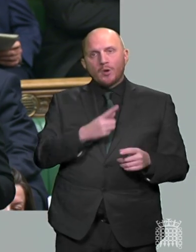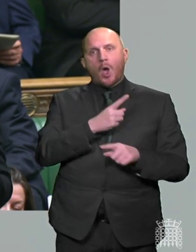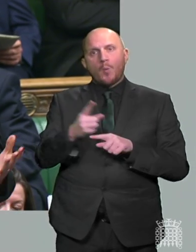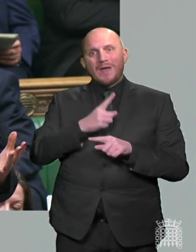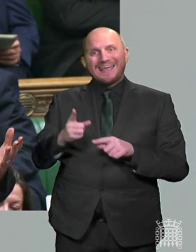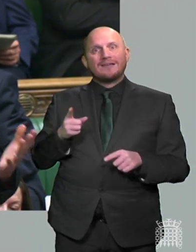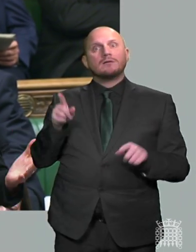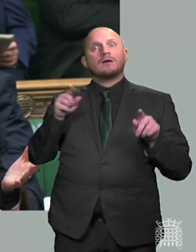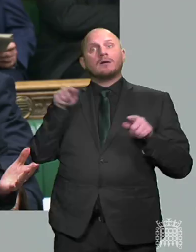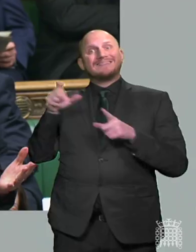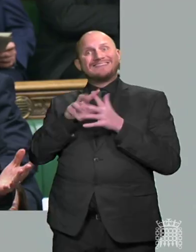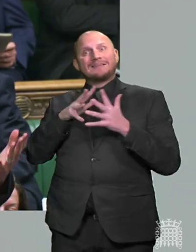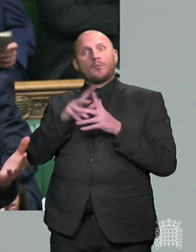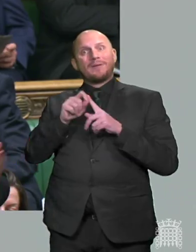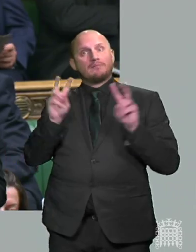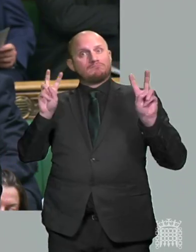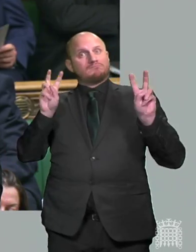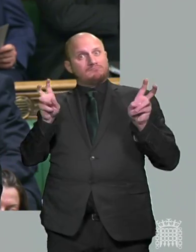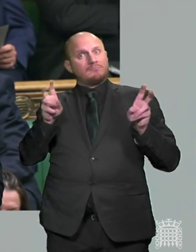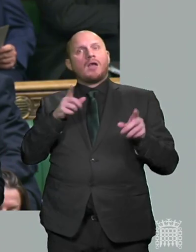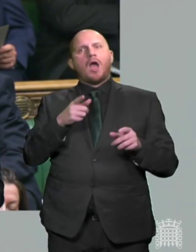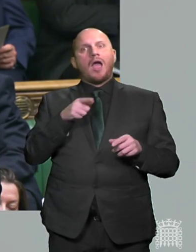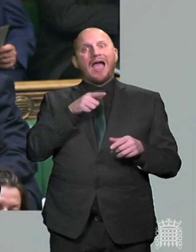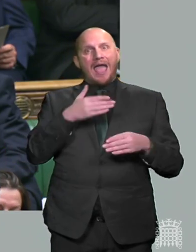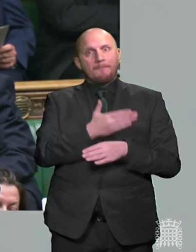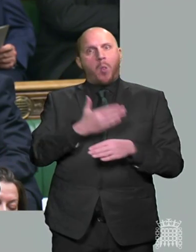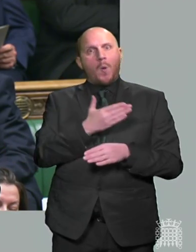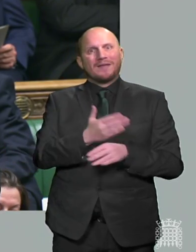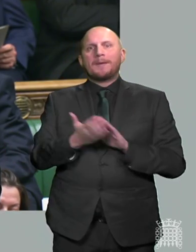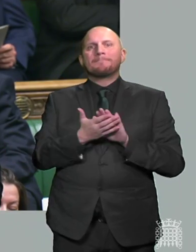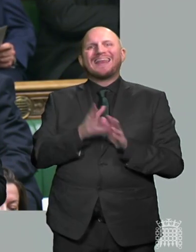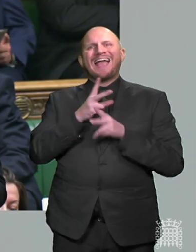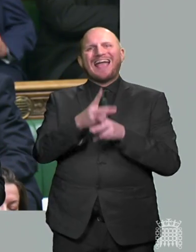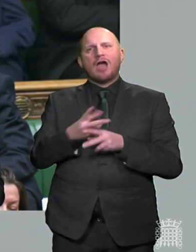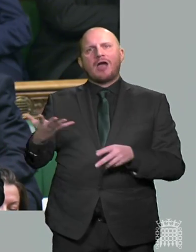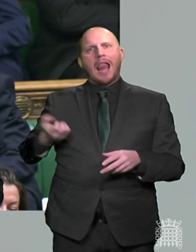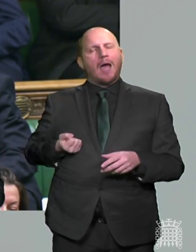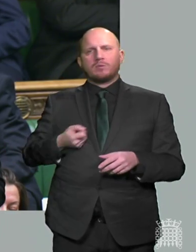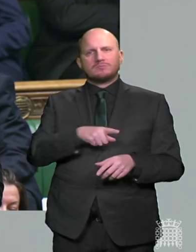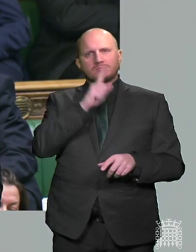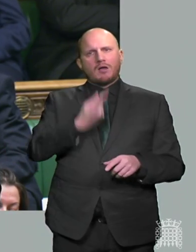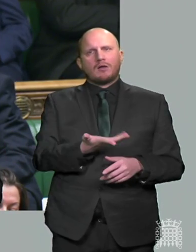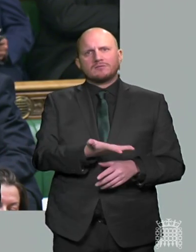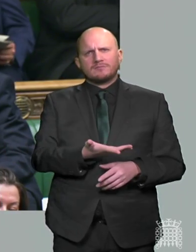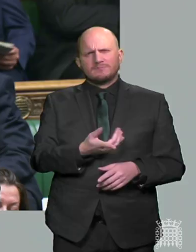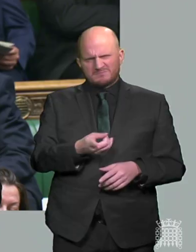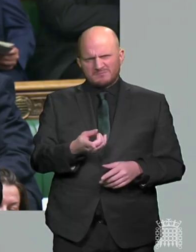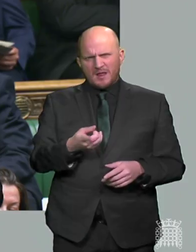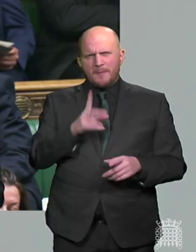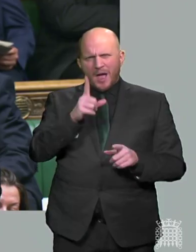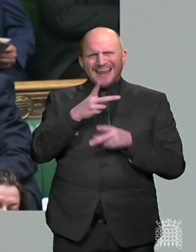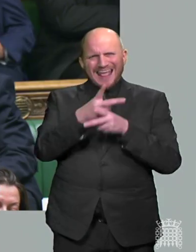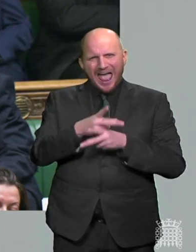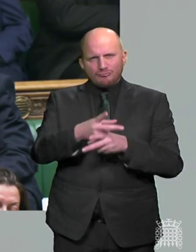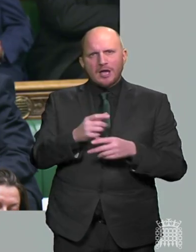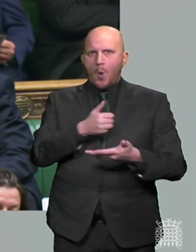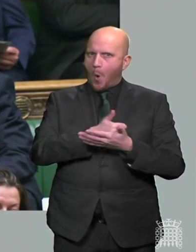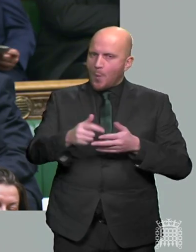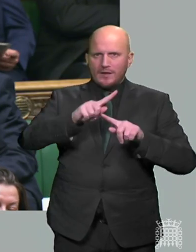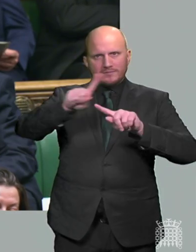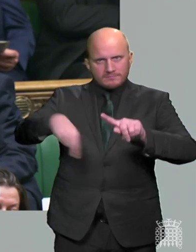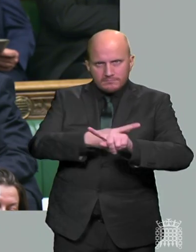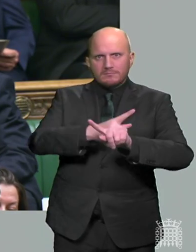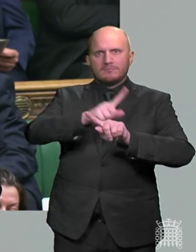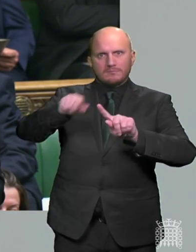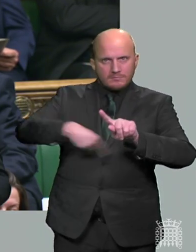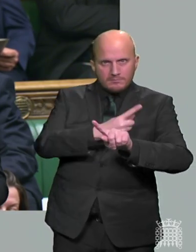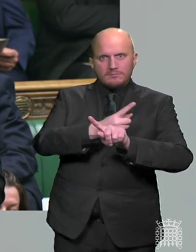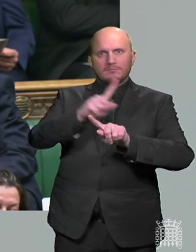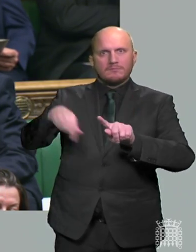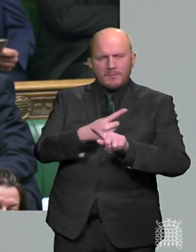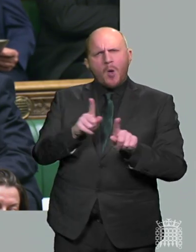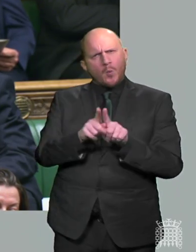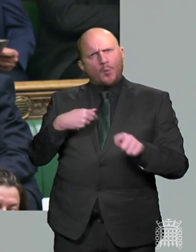Caring never stops, so can the Prime Minister explain to me the rationale behind that decision, given that we are trying to get economically inactive people back into work?